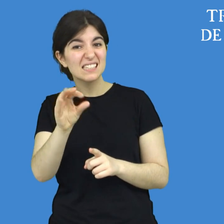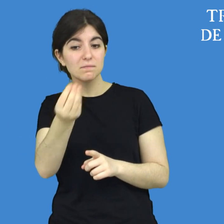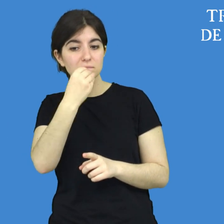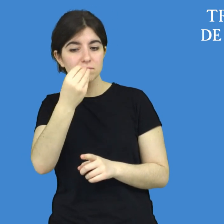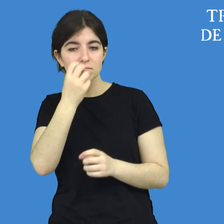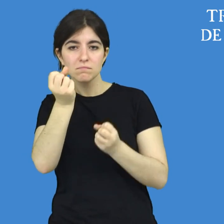comer